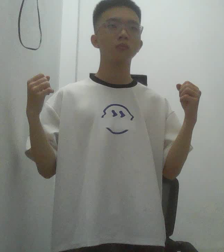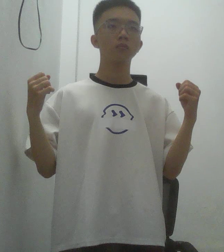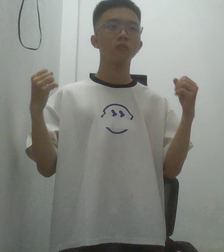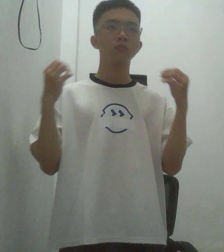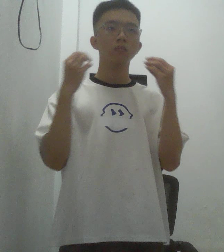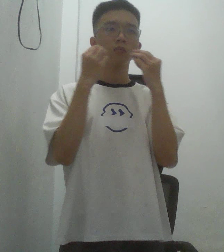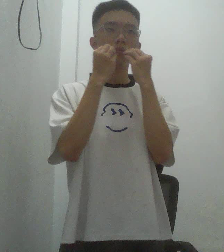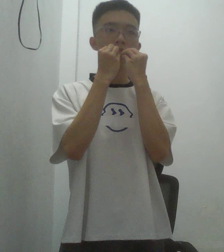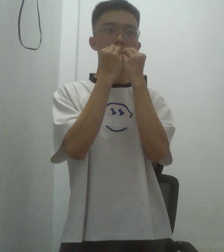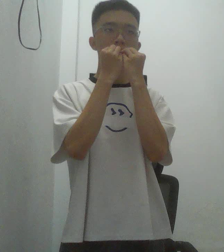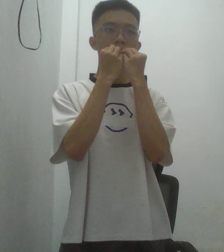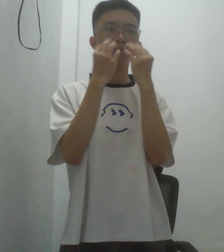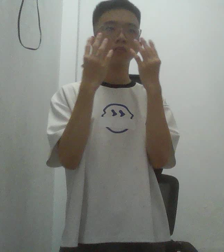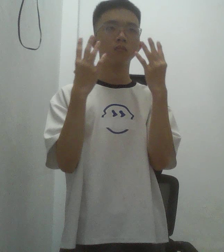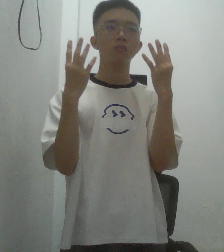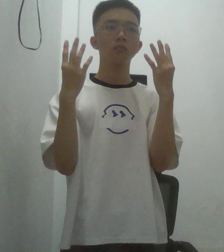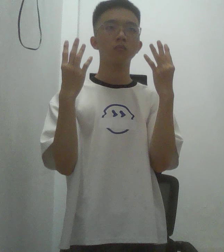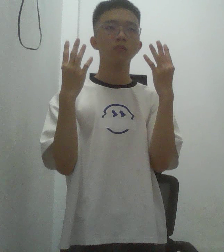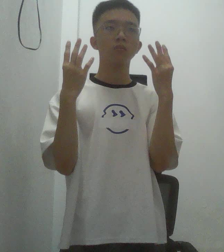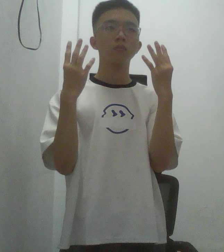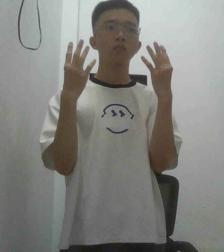cam on